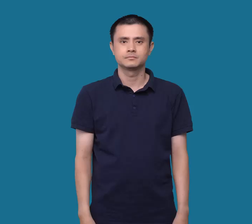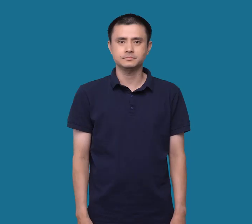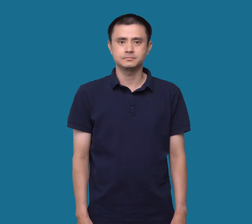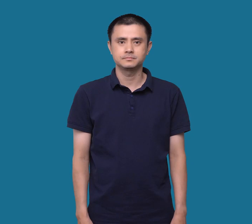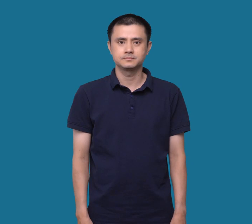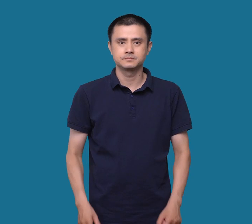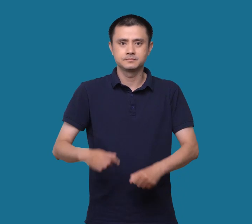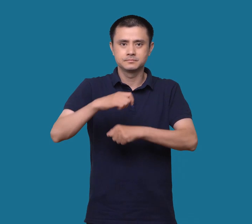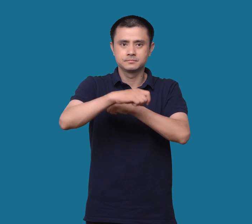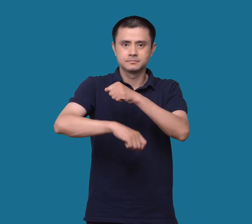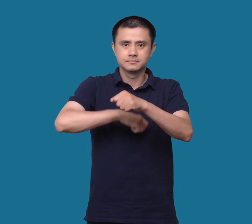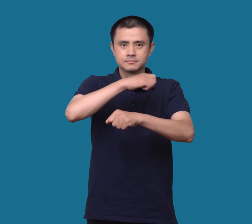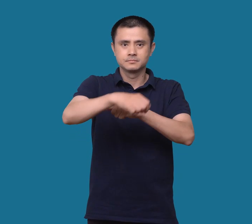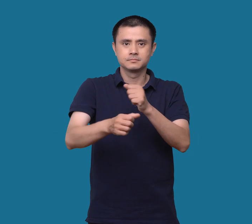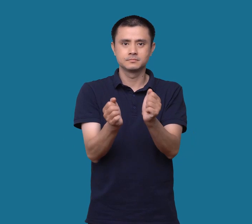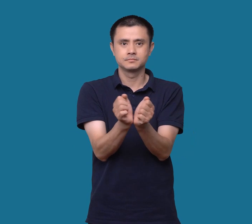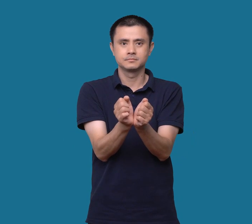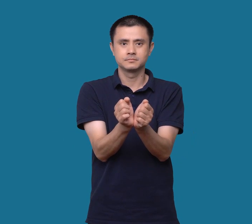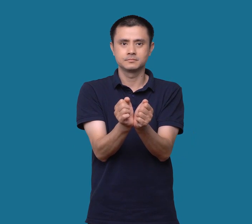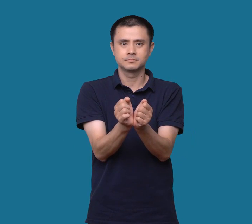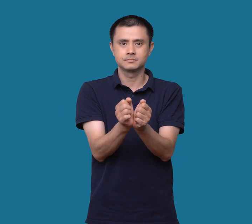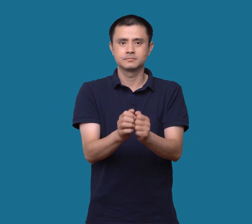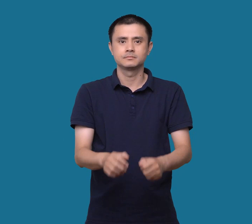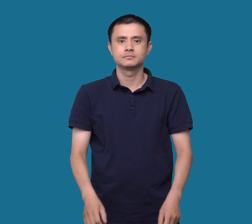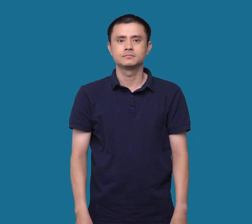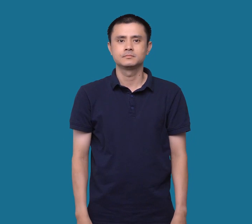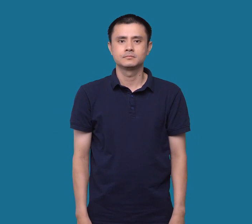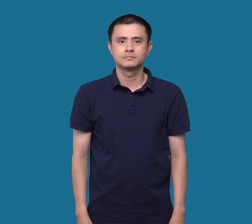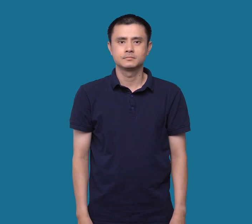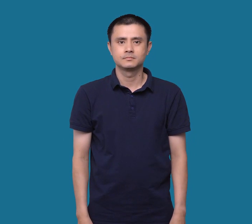trói tay